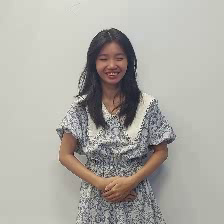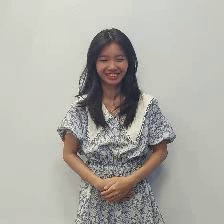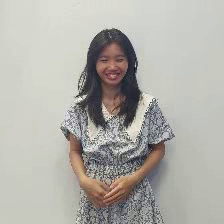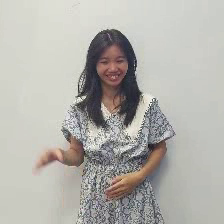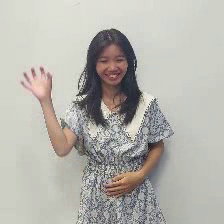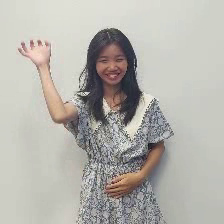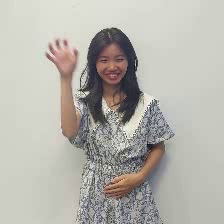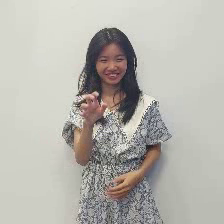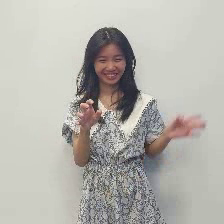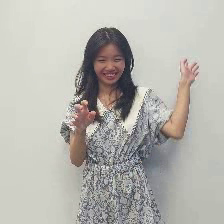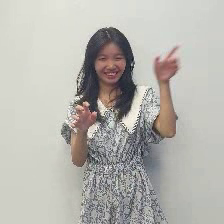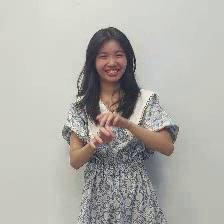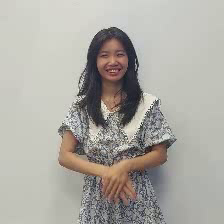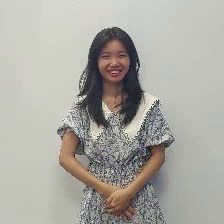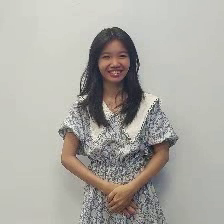Con gấu